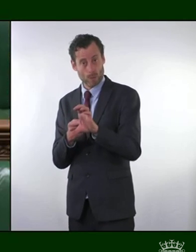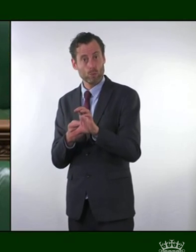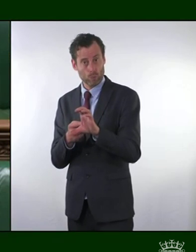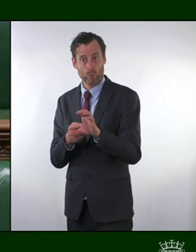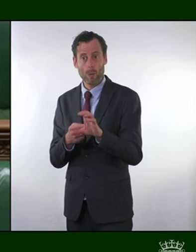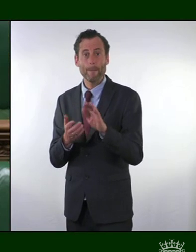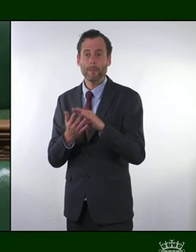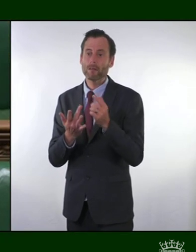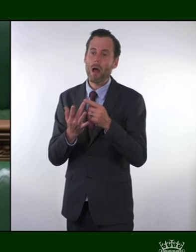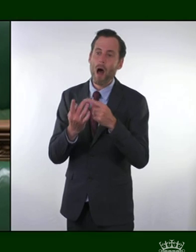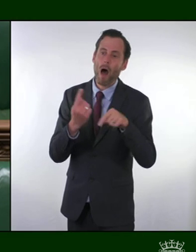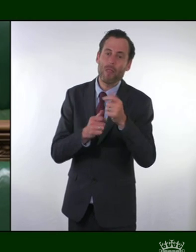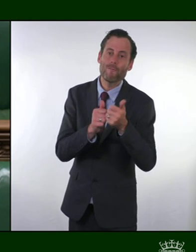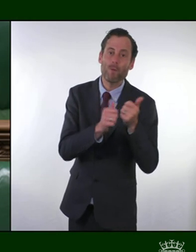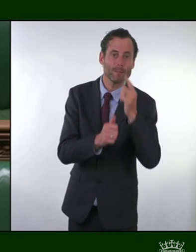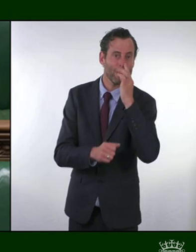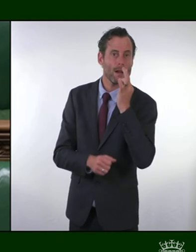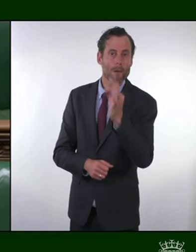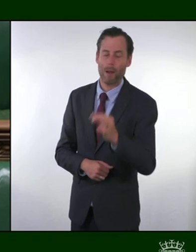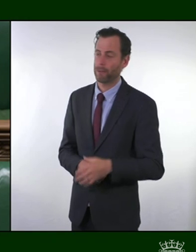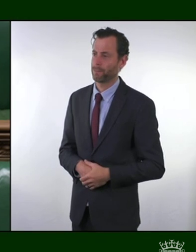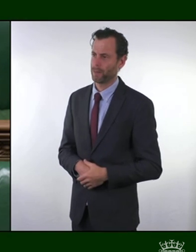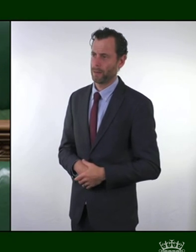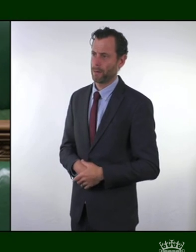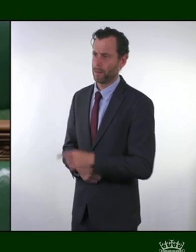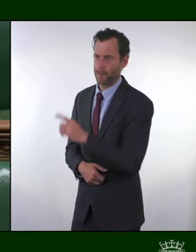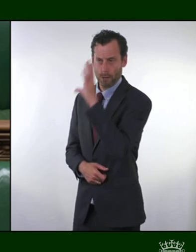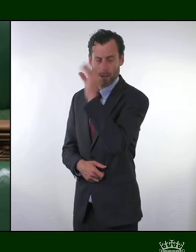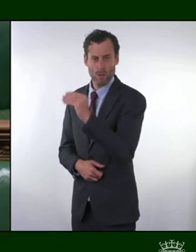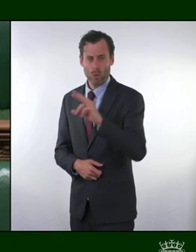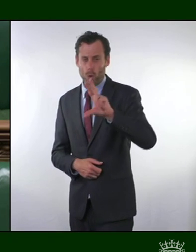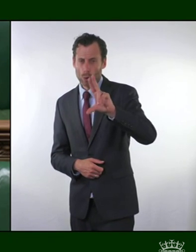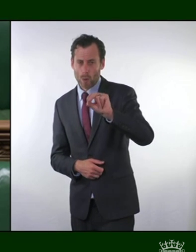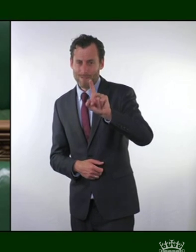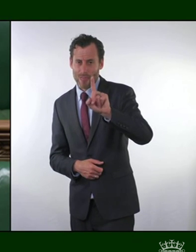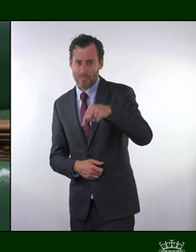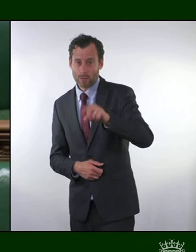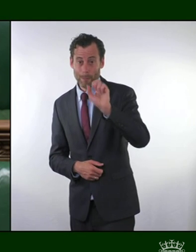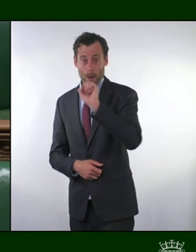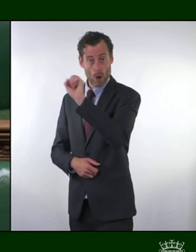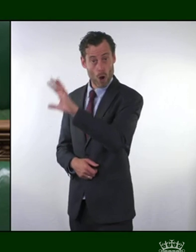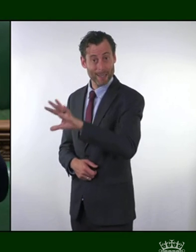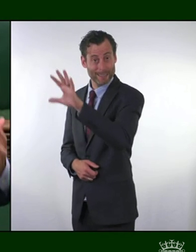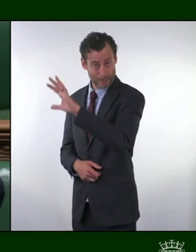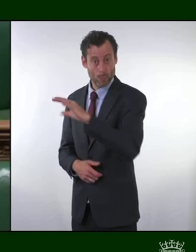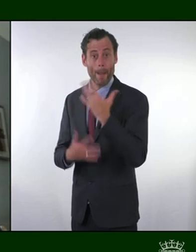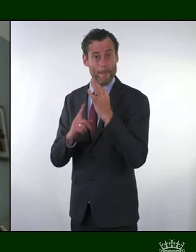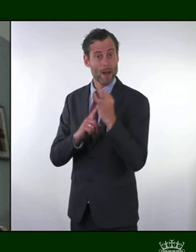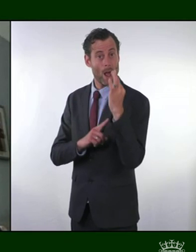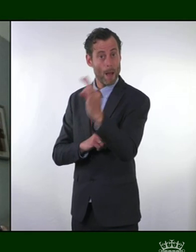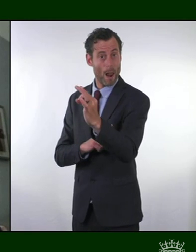There are, in fact, 12,000 people who have taken advantage of the furlough scheme in the honourable Lady’s constituency.